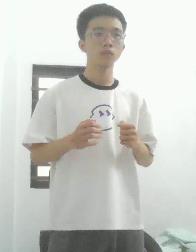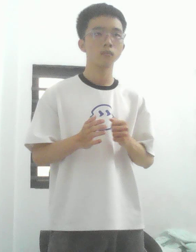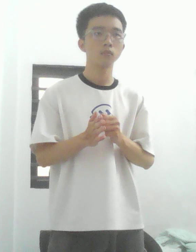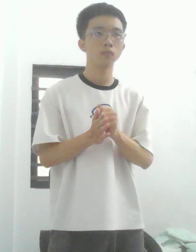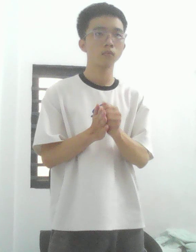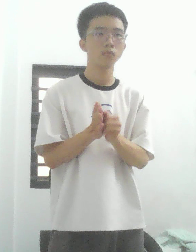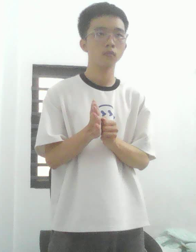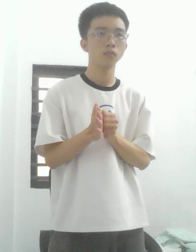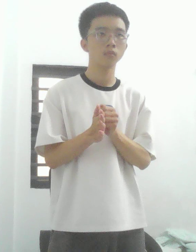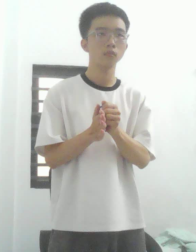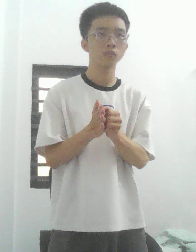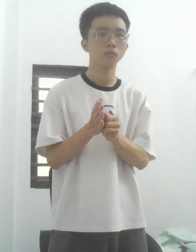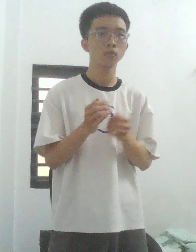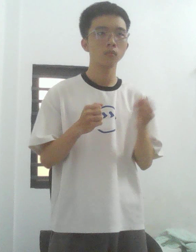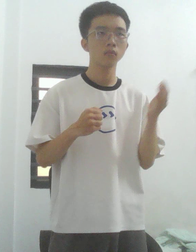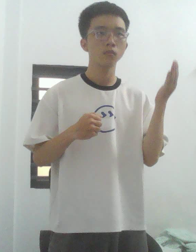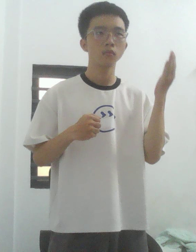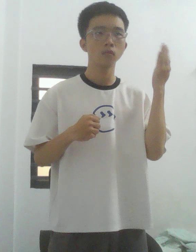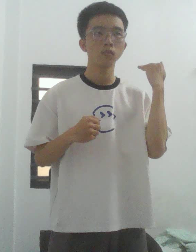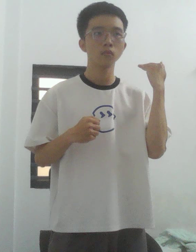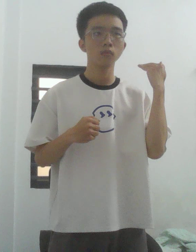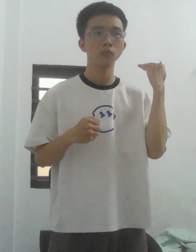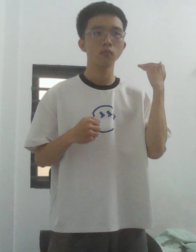thang truoc